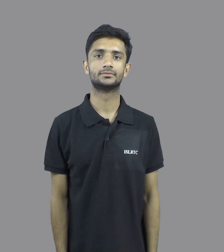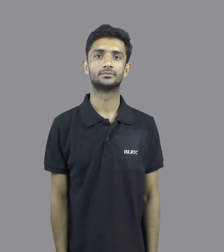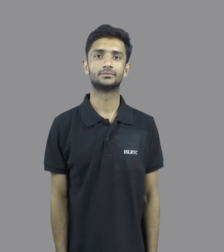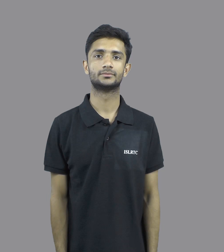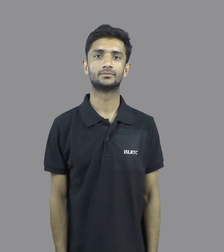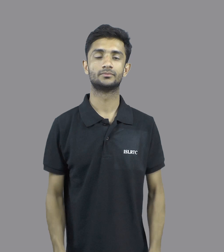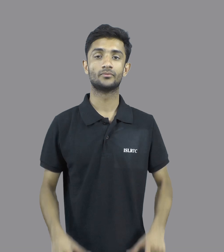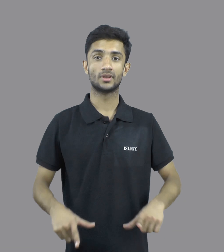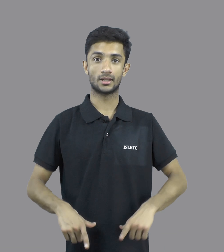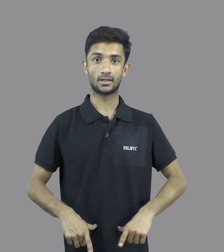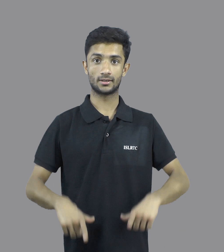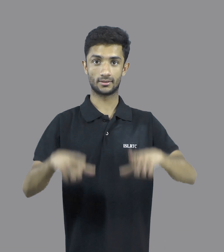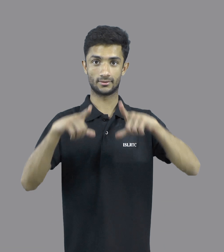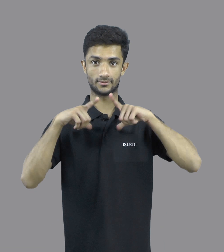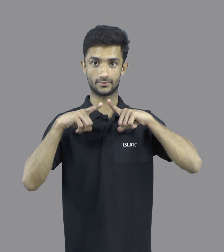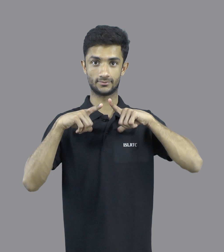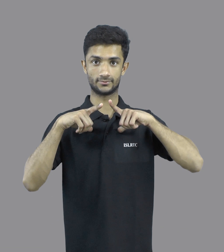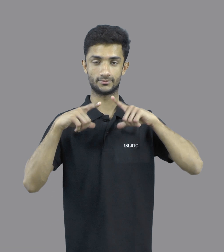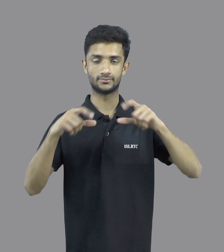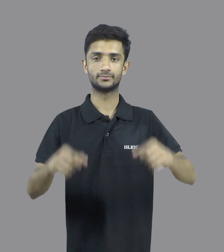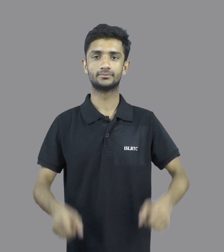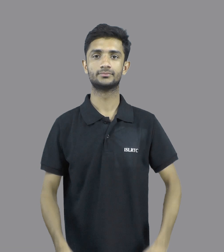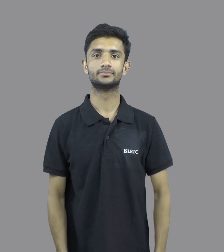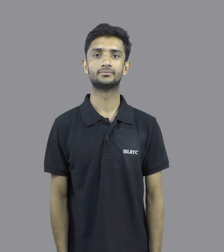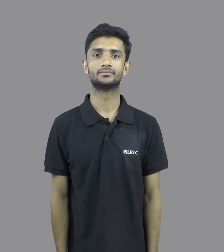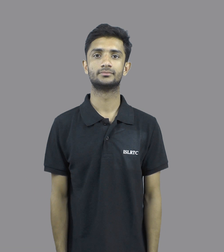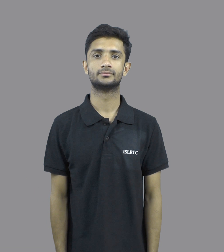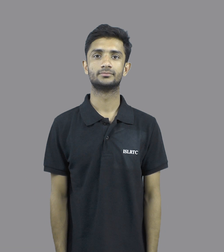Life